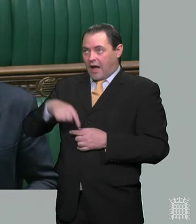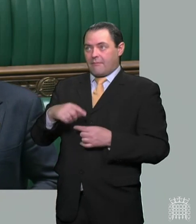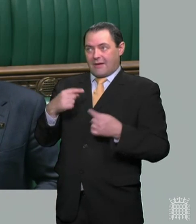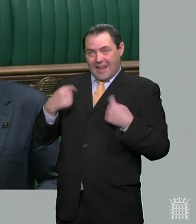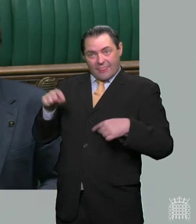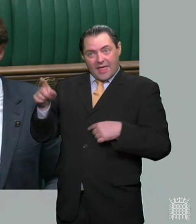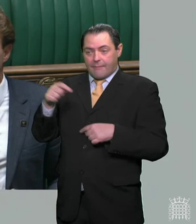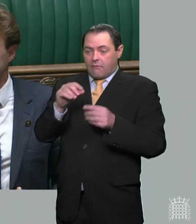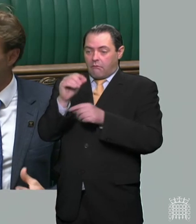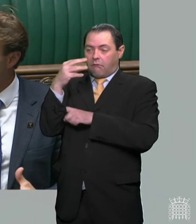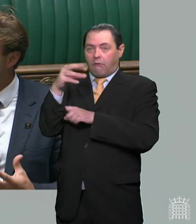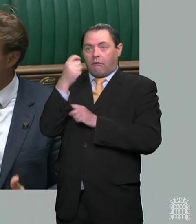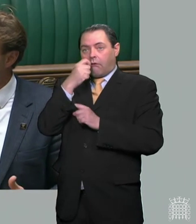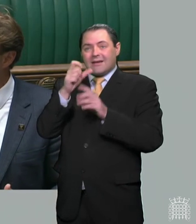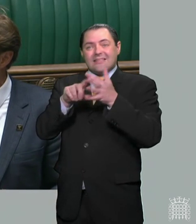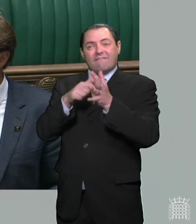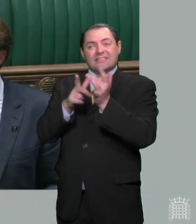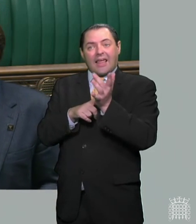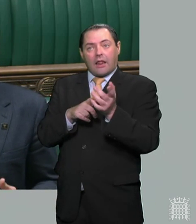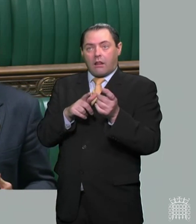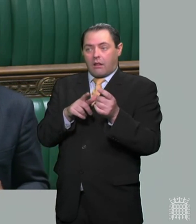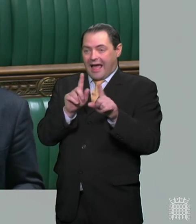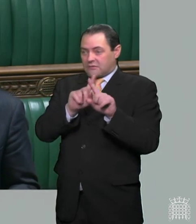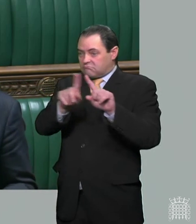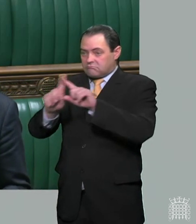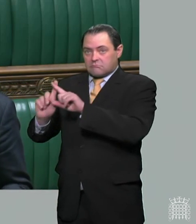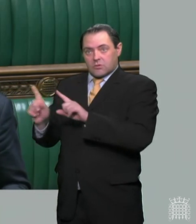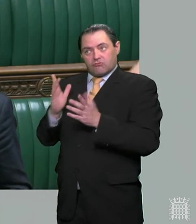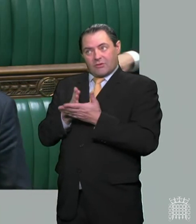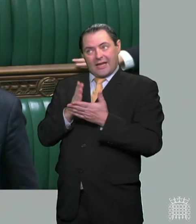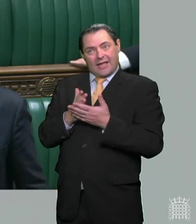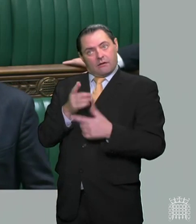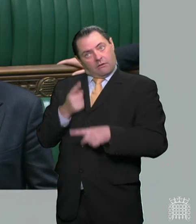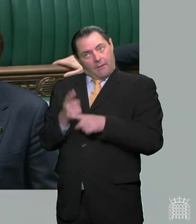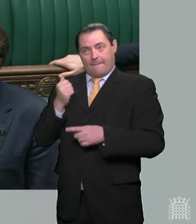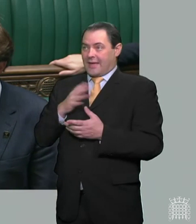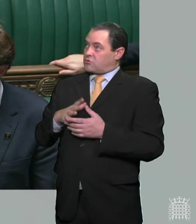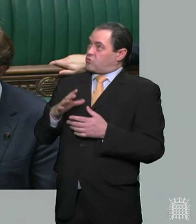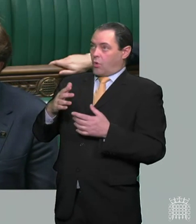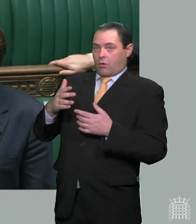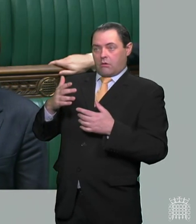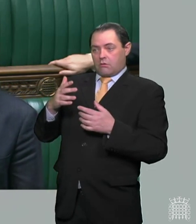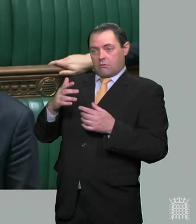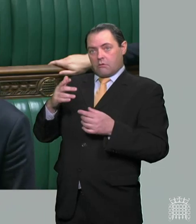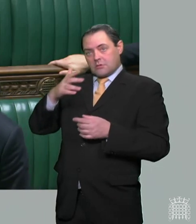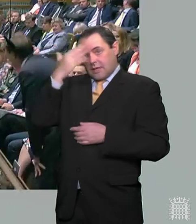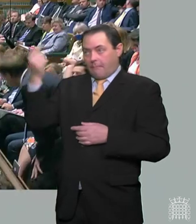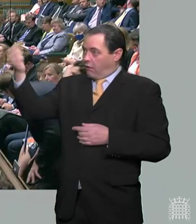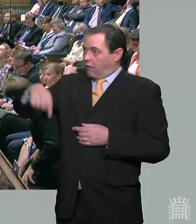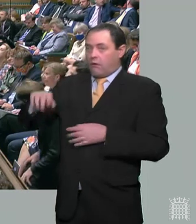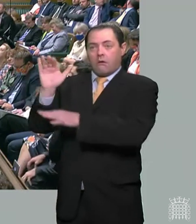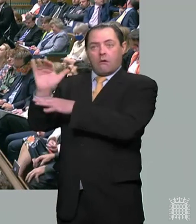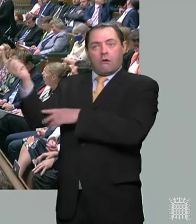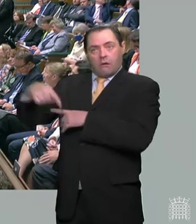Will the Deputy Prime Minister please speak to the Home Secretary, to remind her of the urgency of getting that scheme renewed?